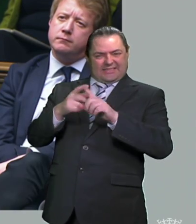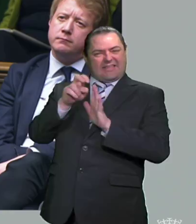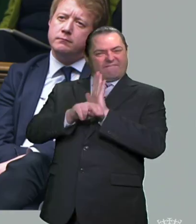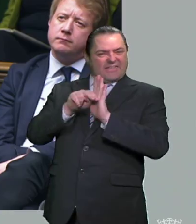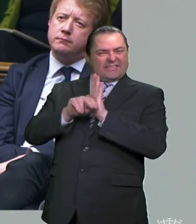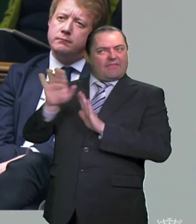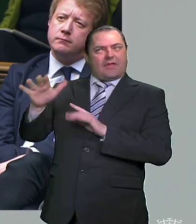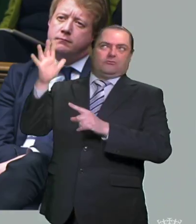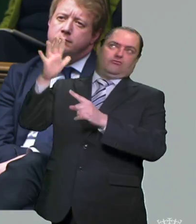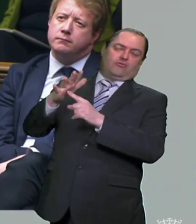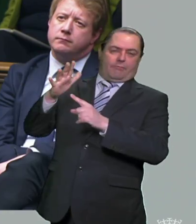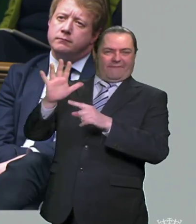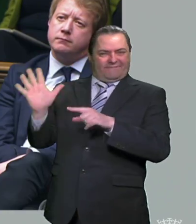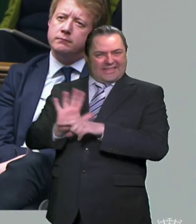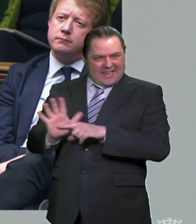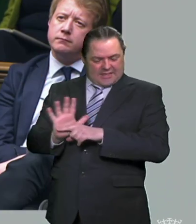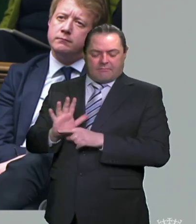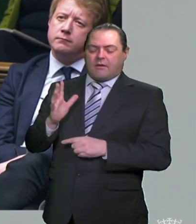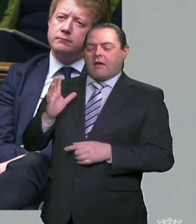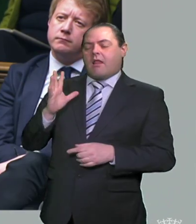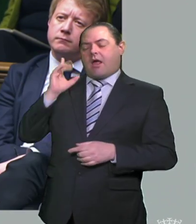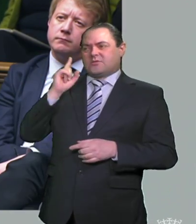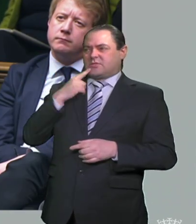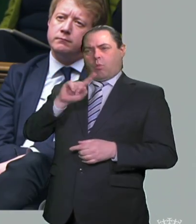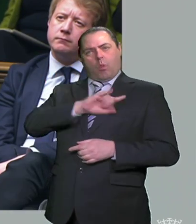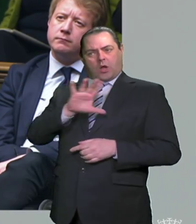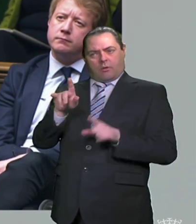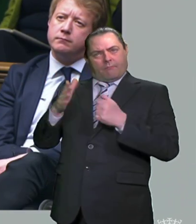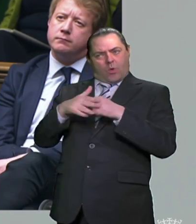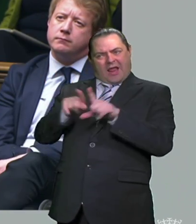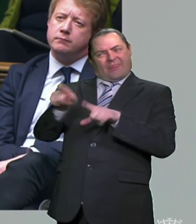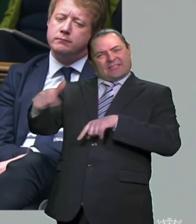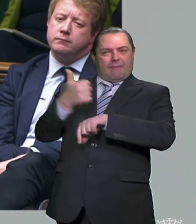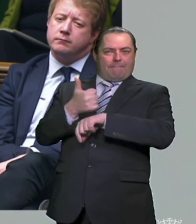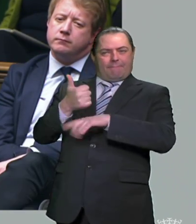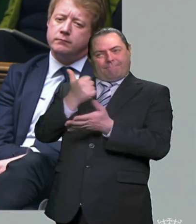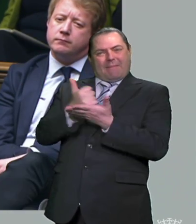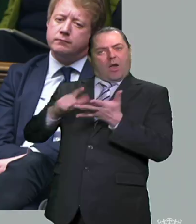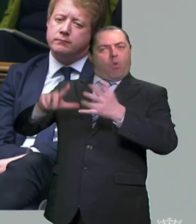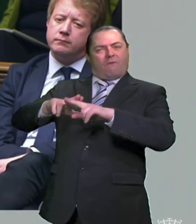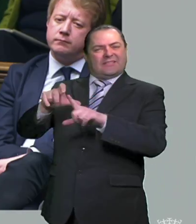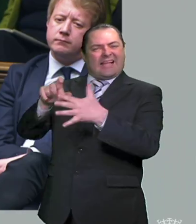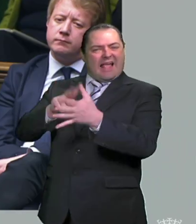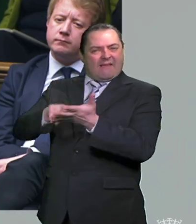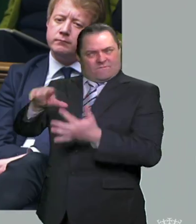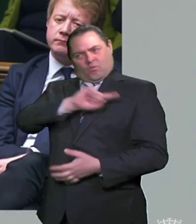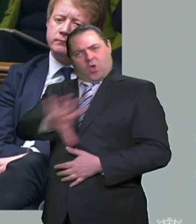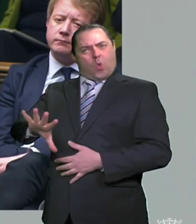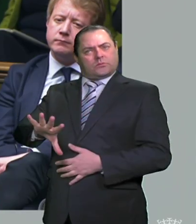Last week in the Chamber, I called for more initiatives such as the “Bank of Dave” to support local communities across the UK.